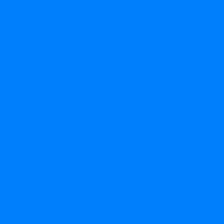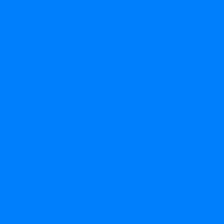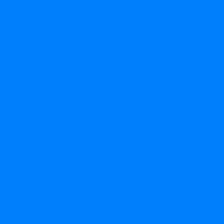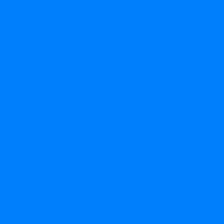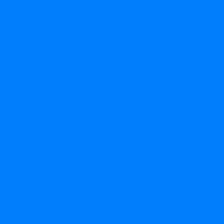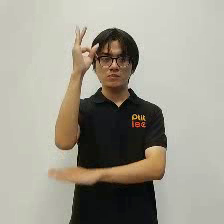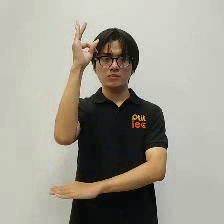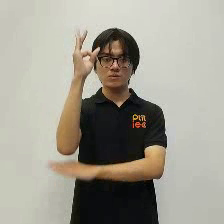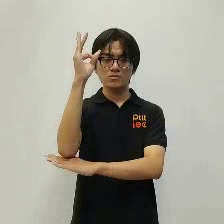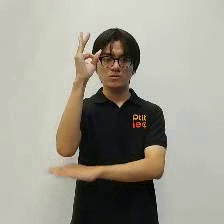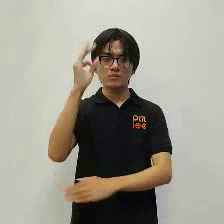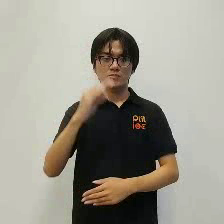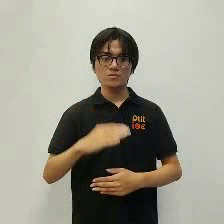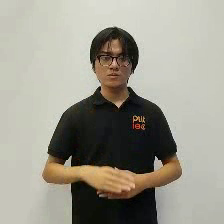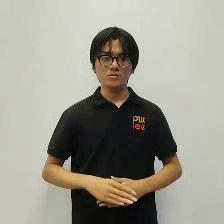Trưa